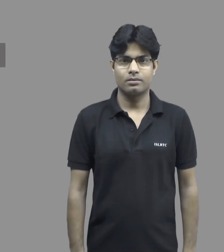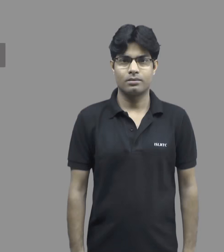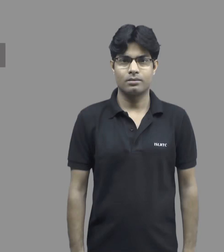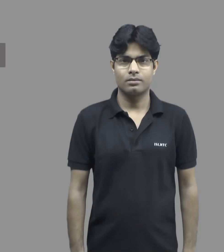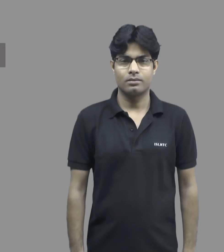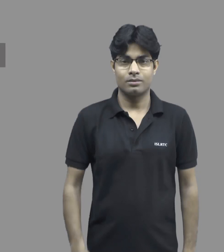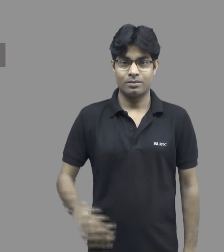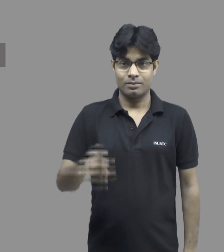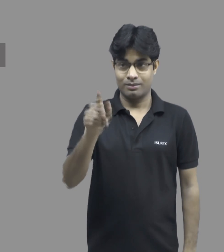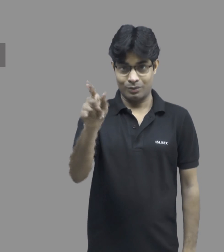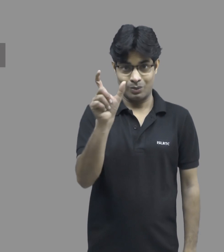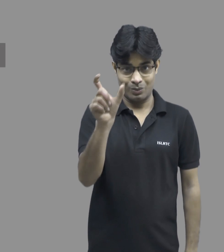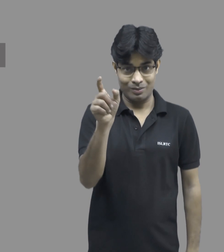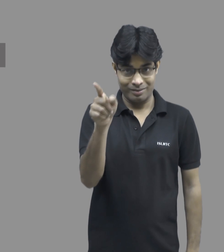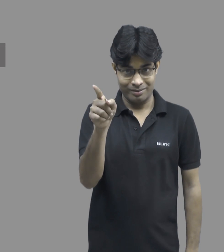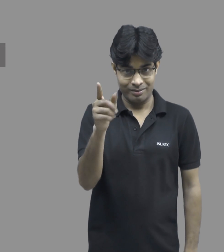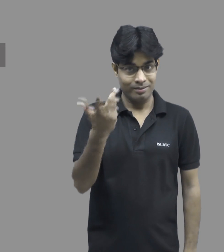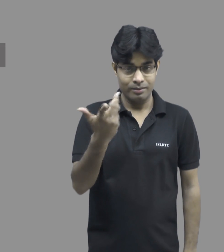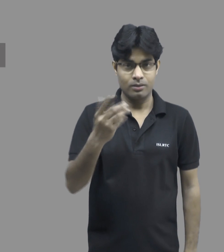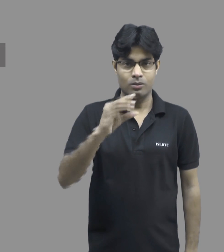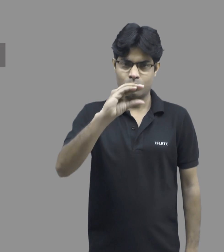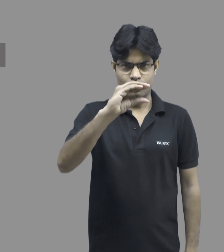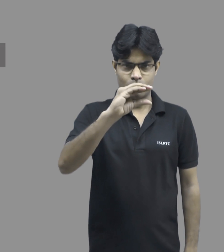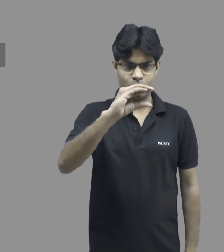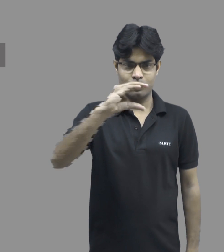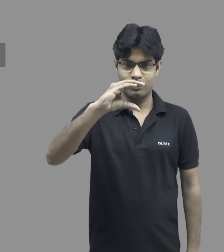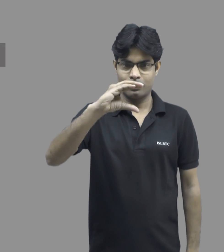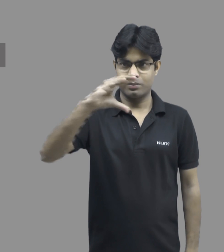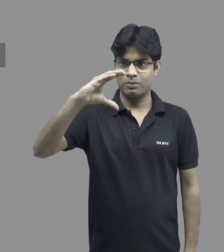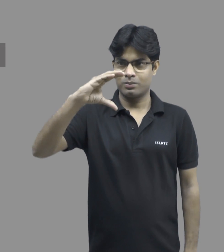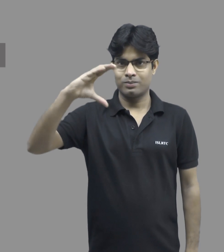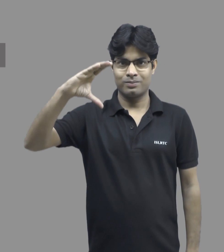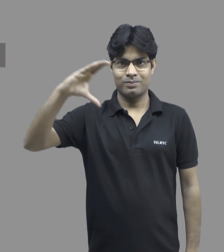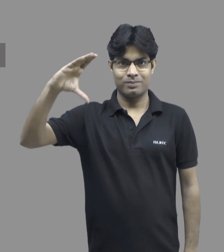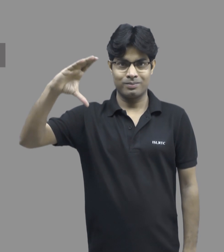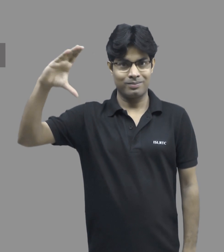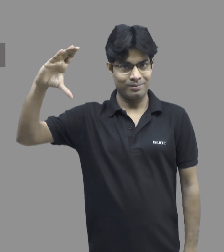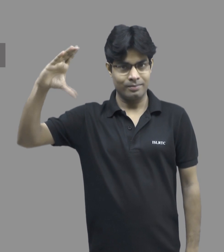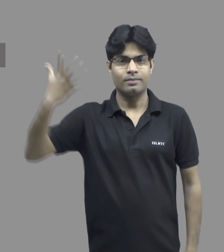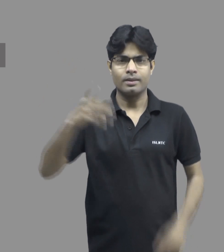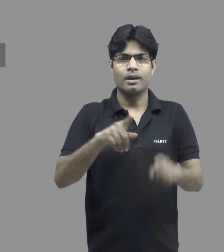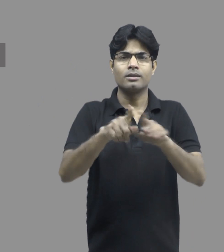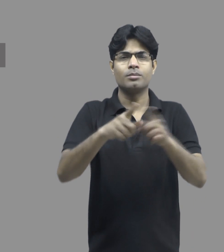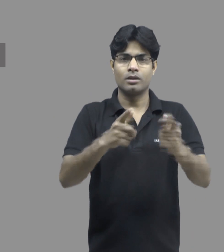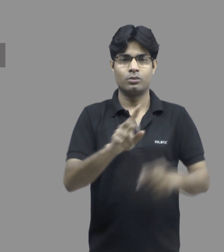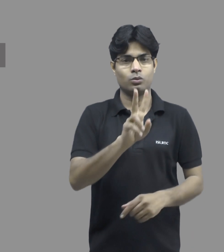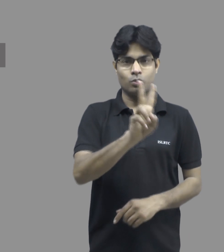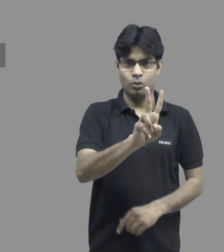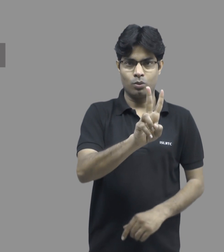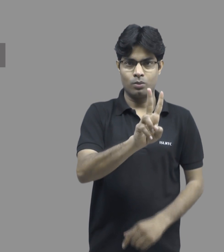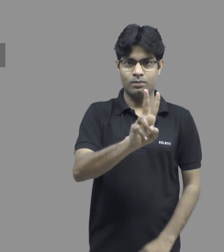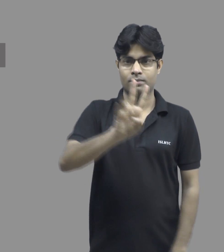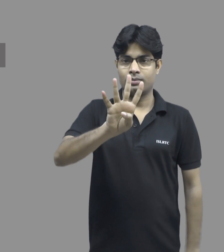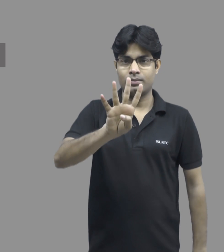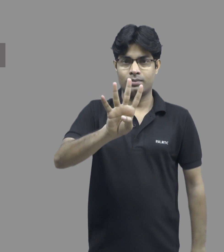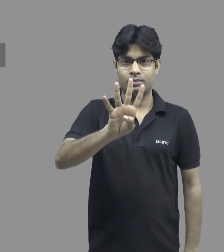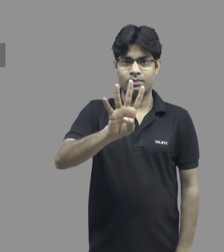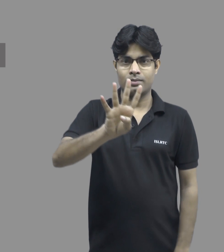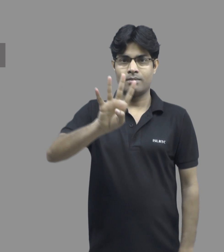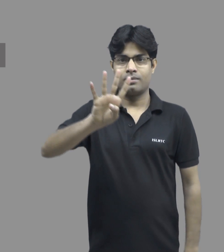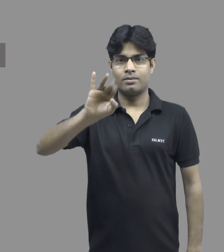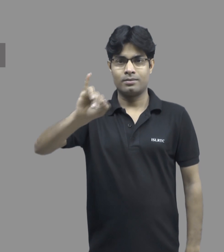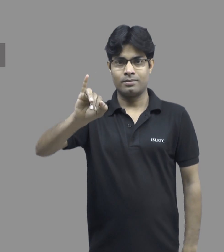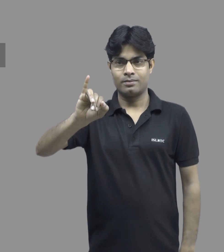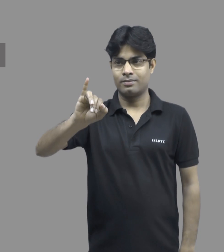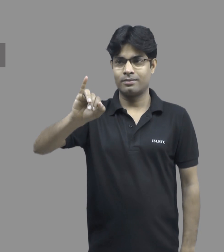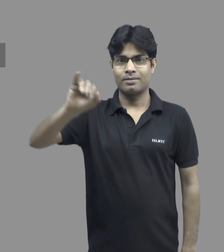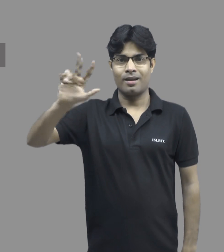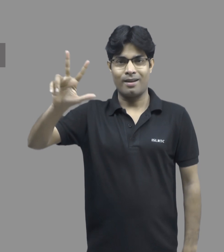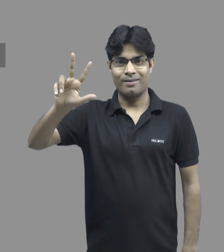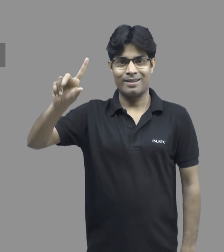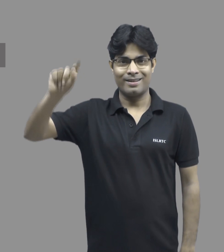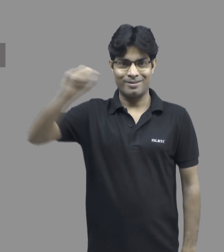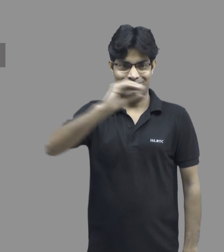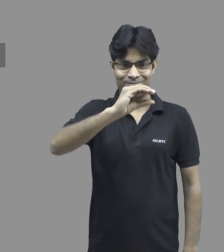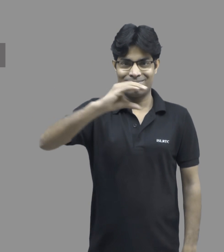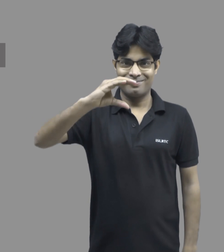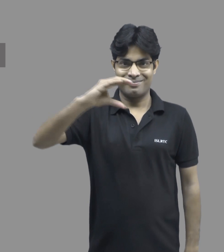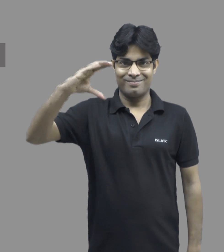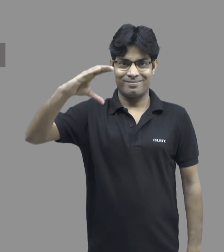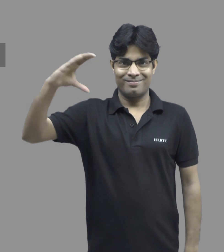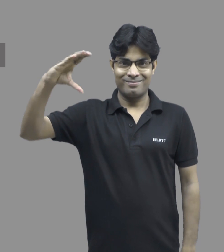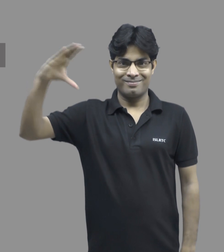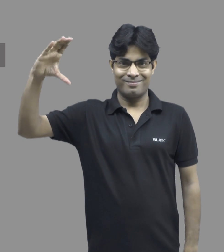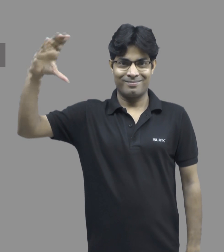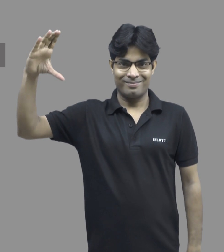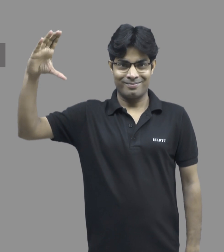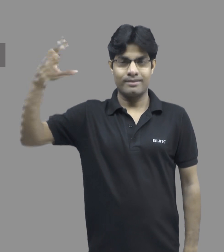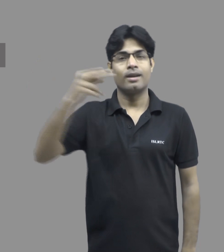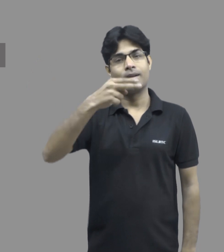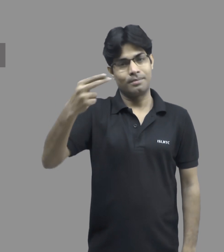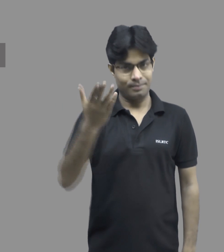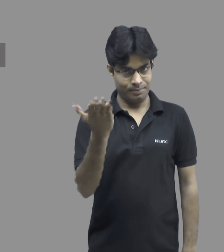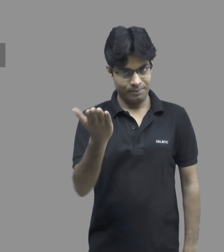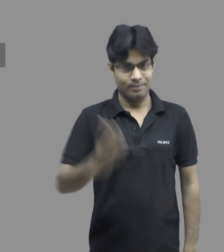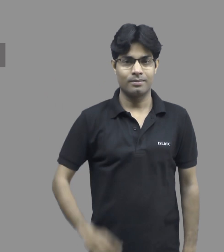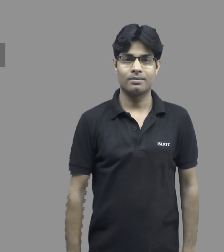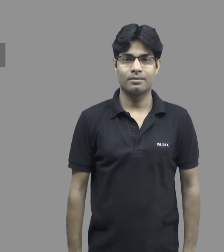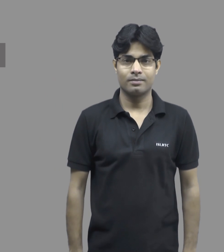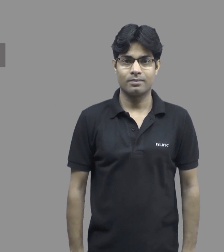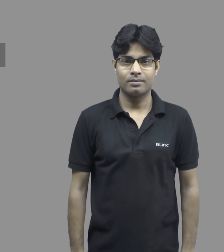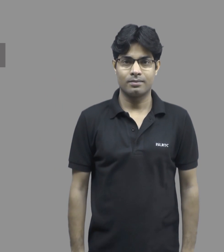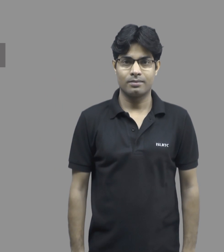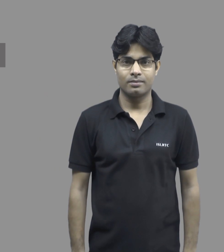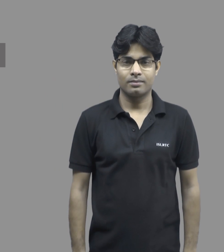Ascending order